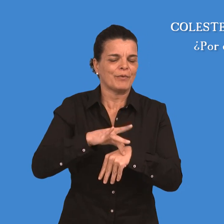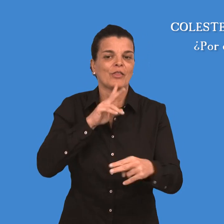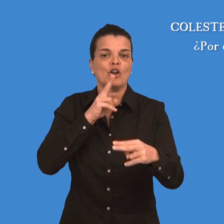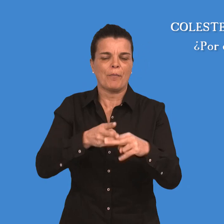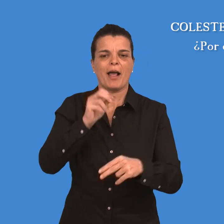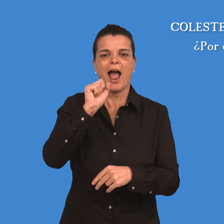nombre